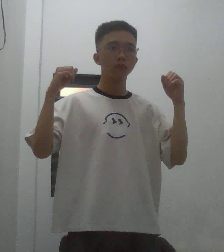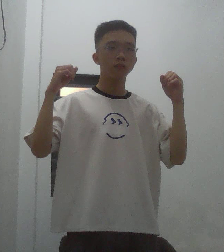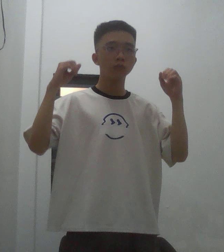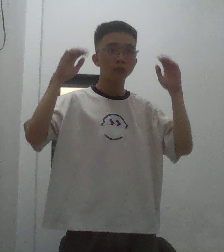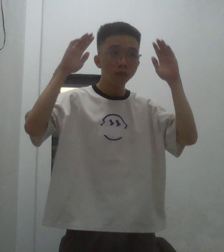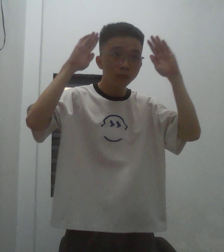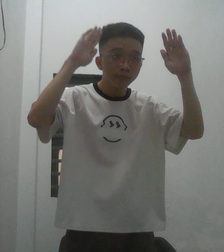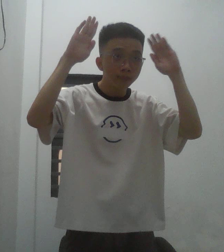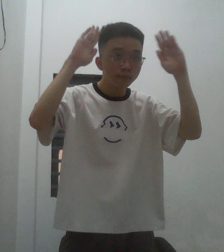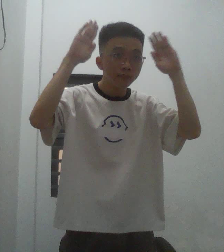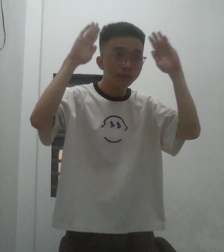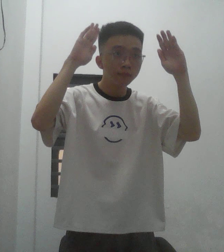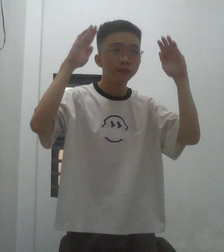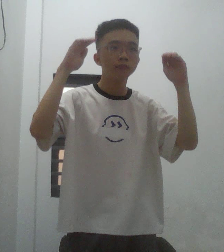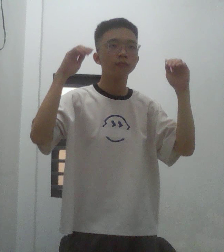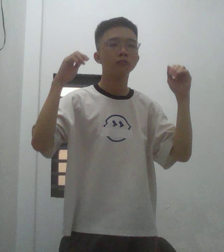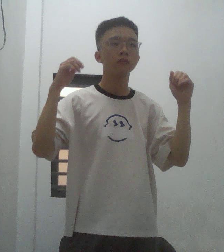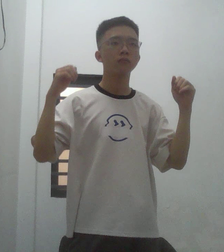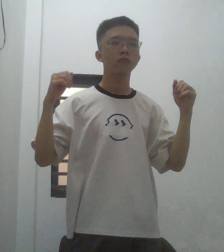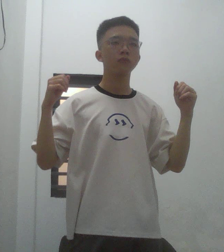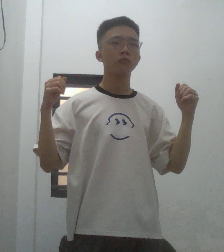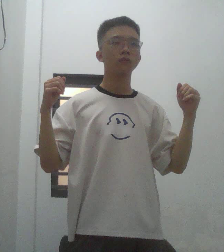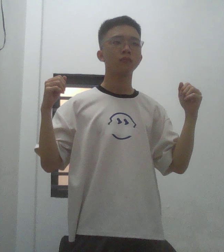xin chao